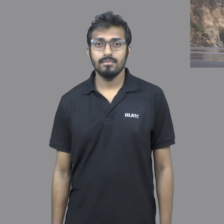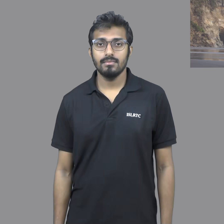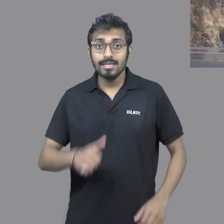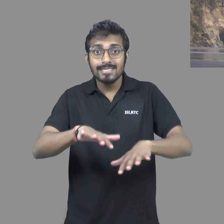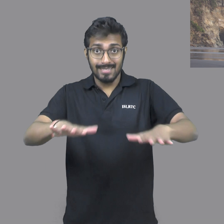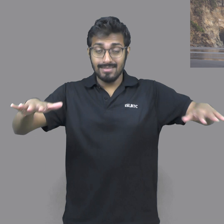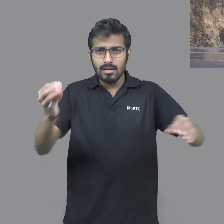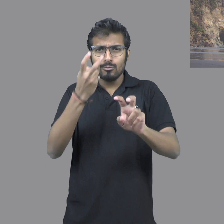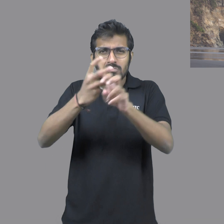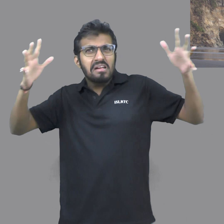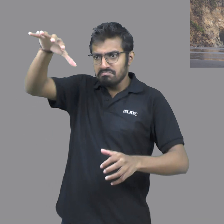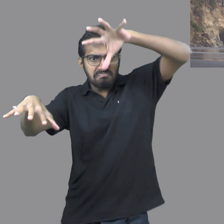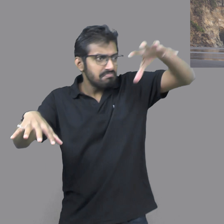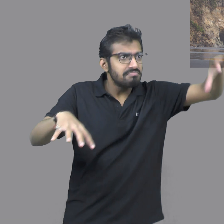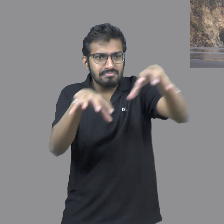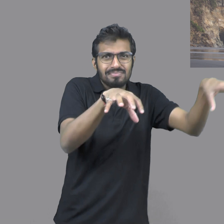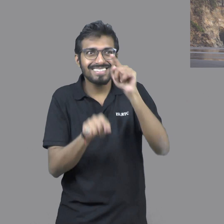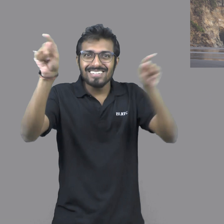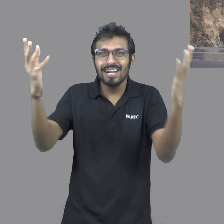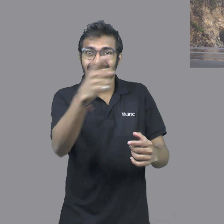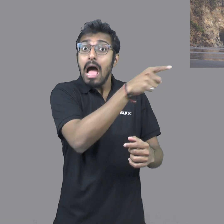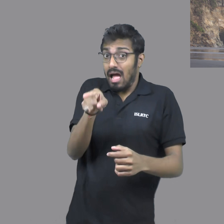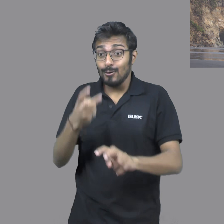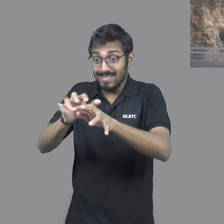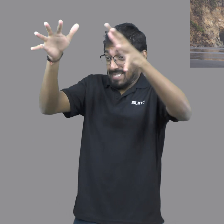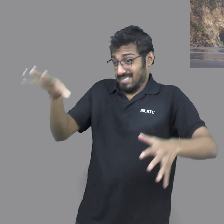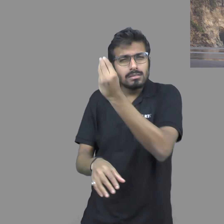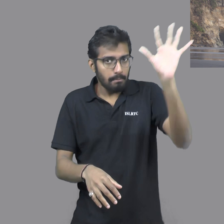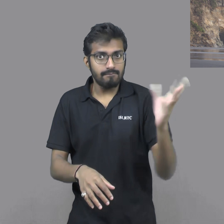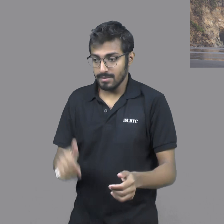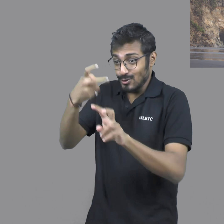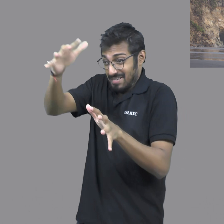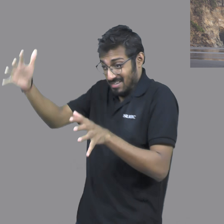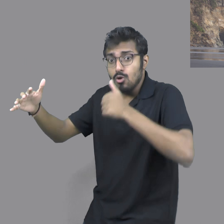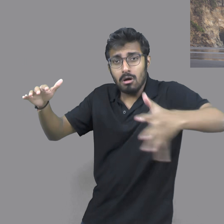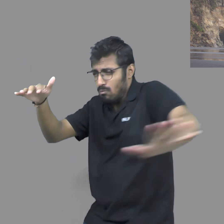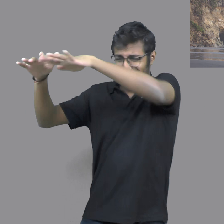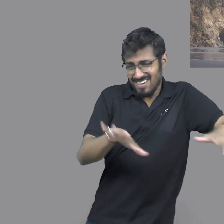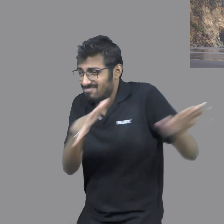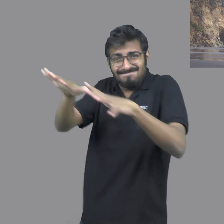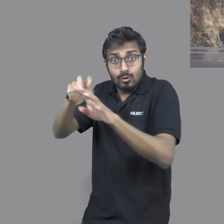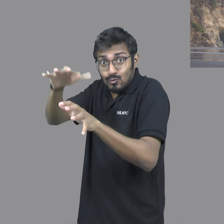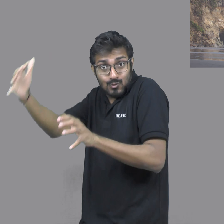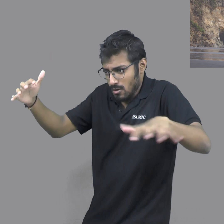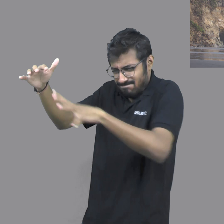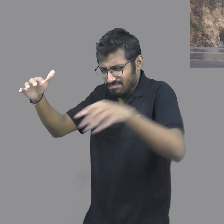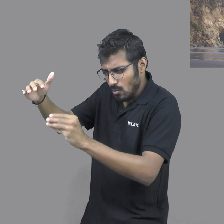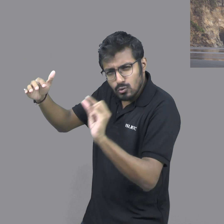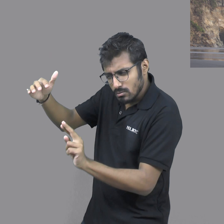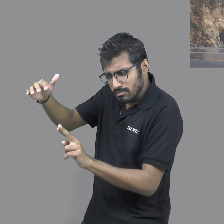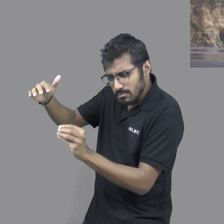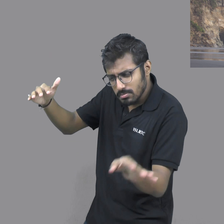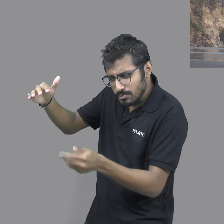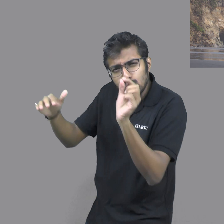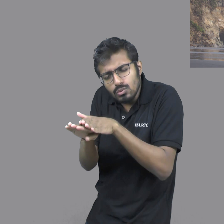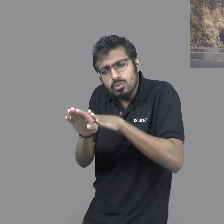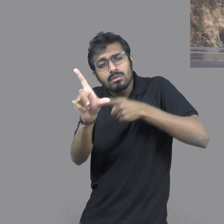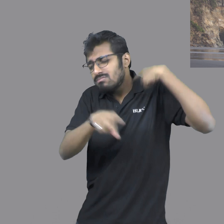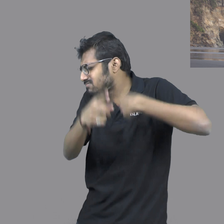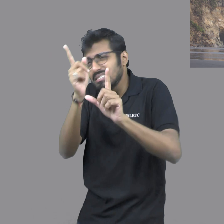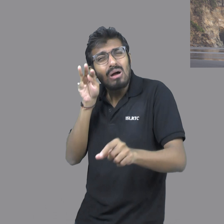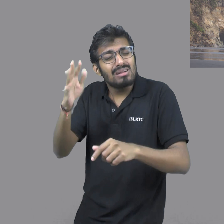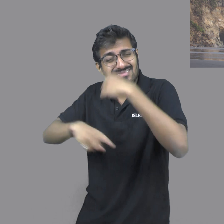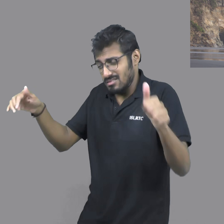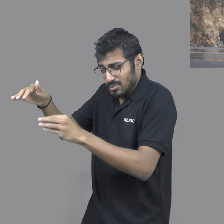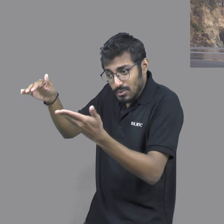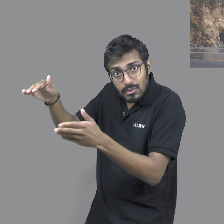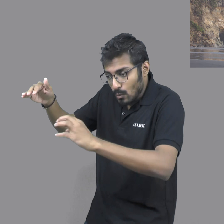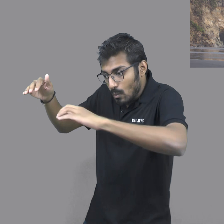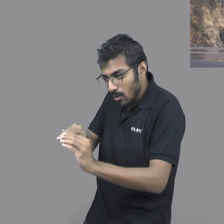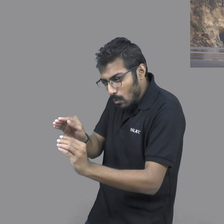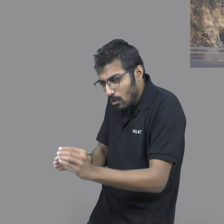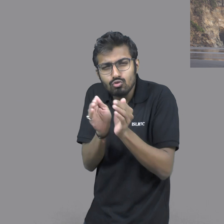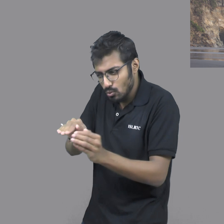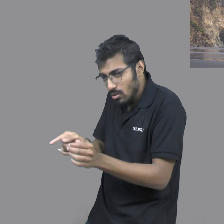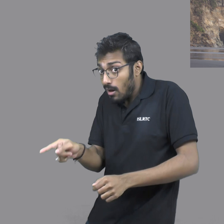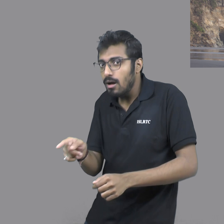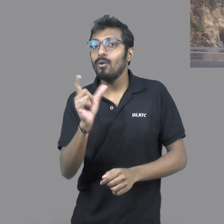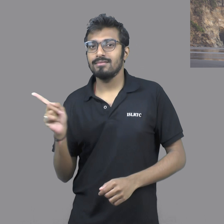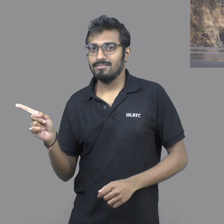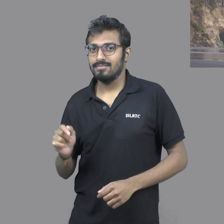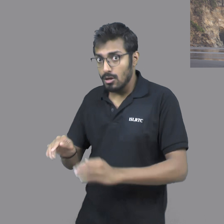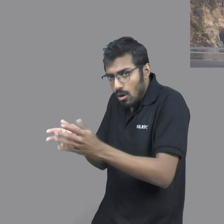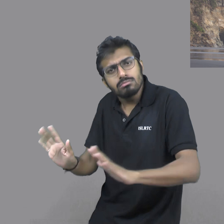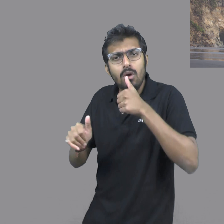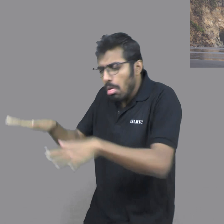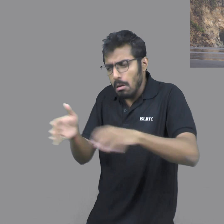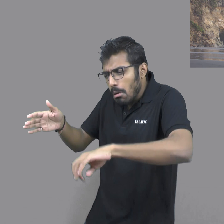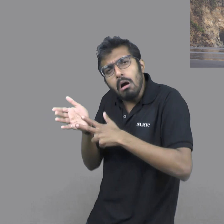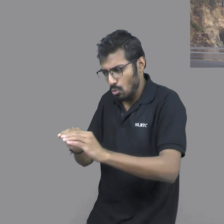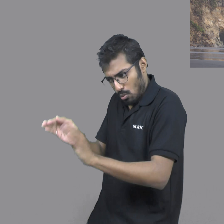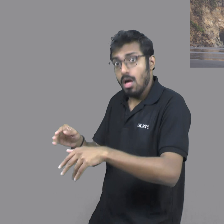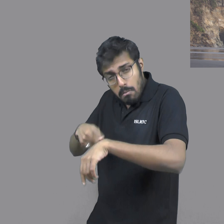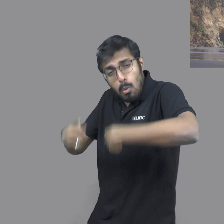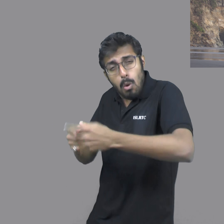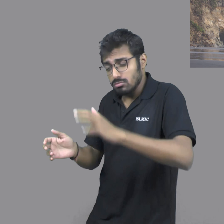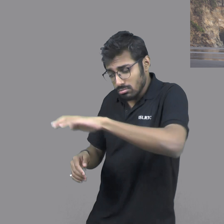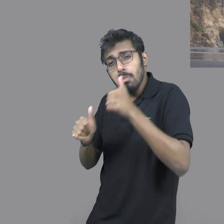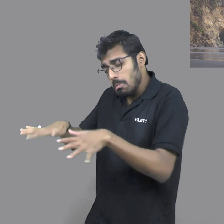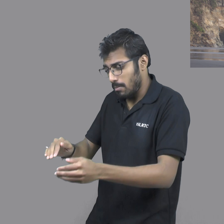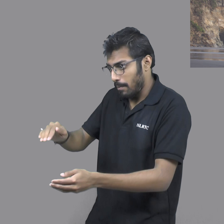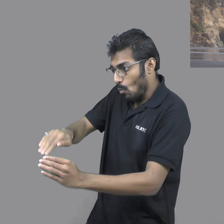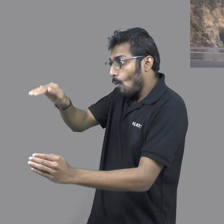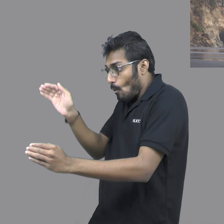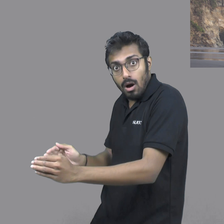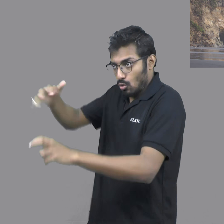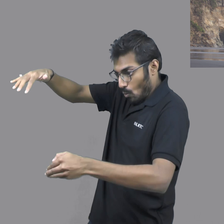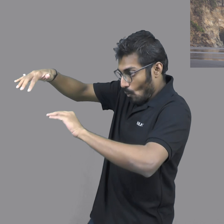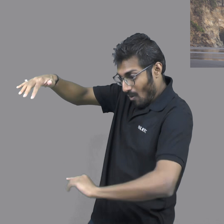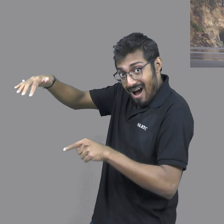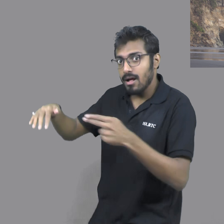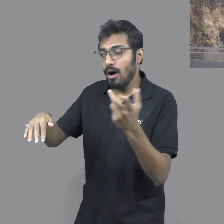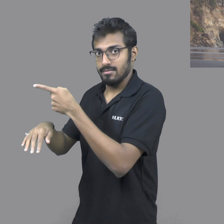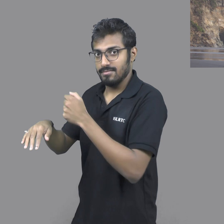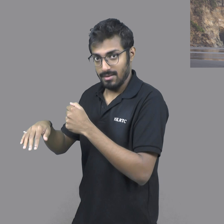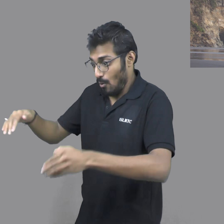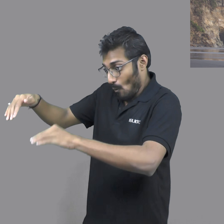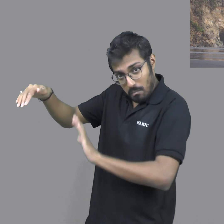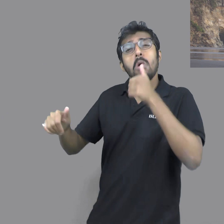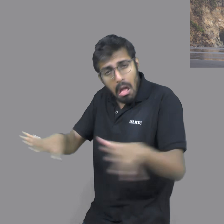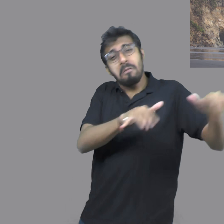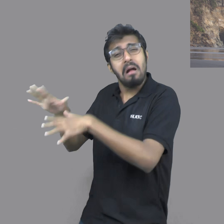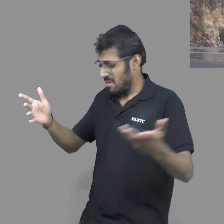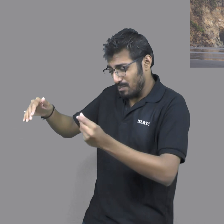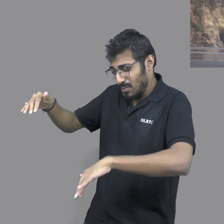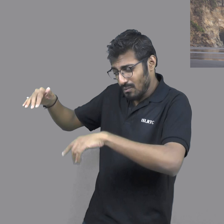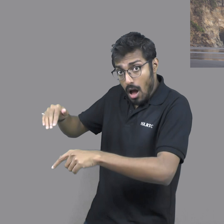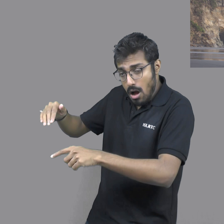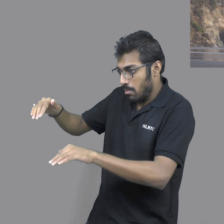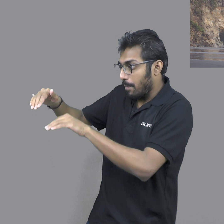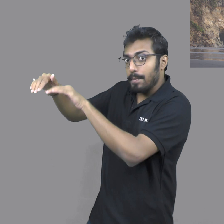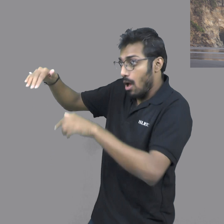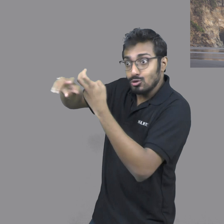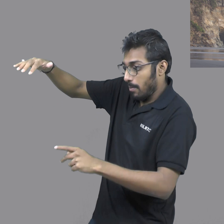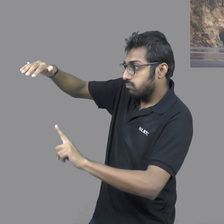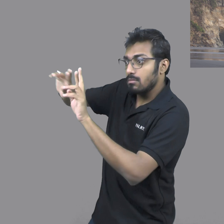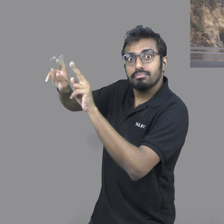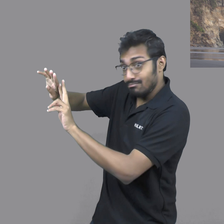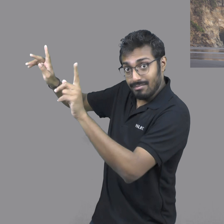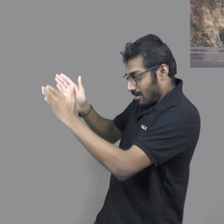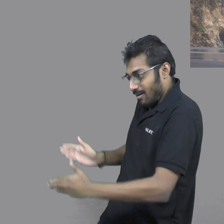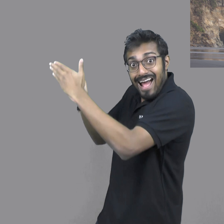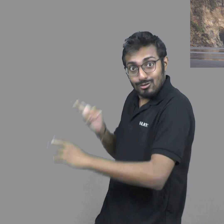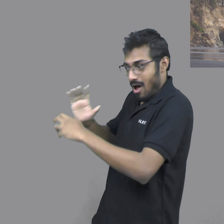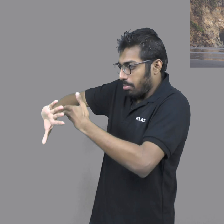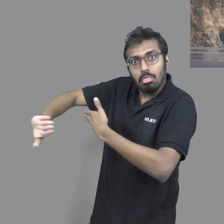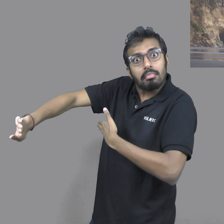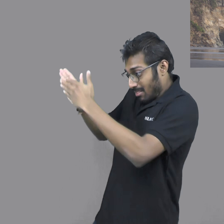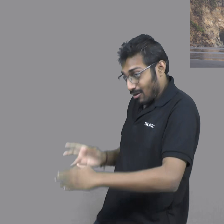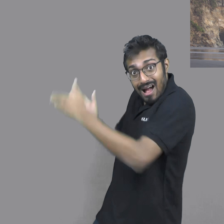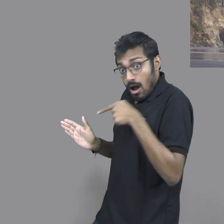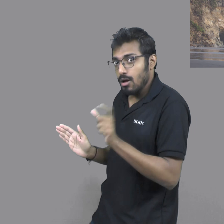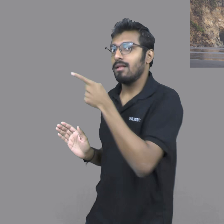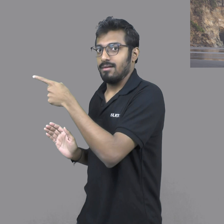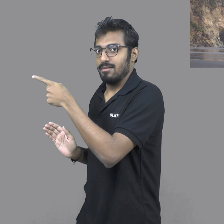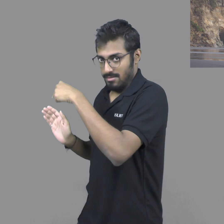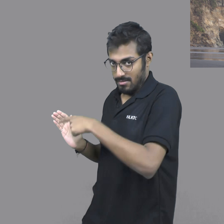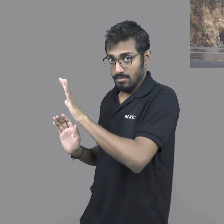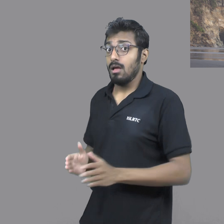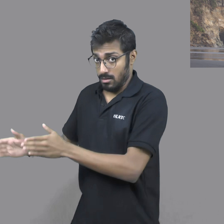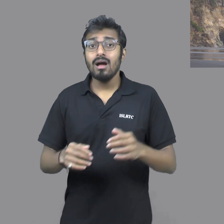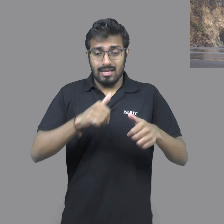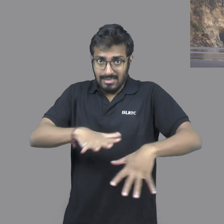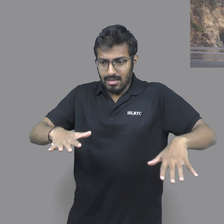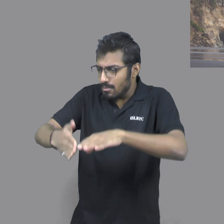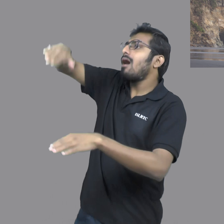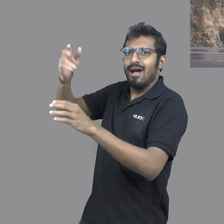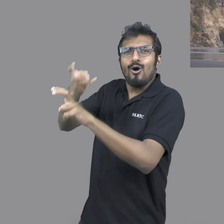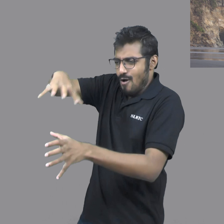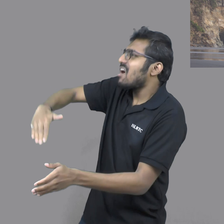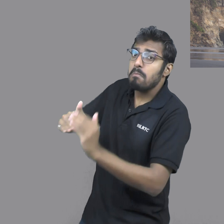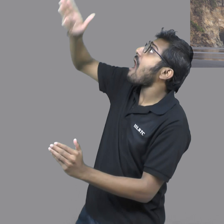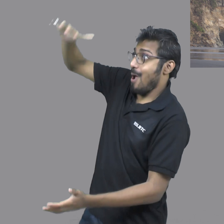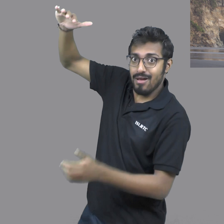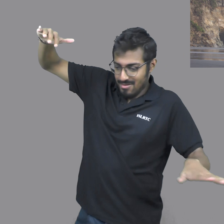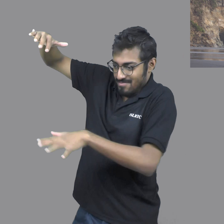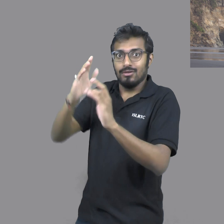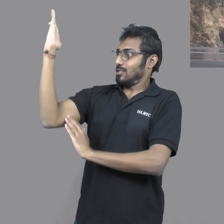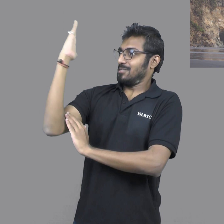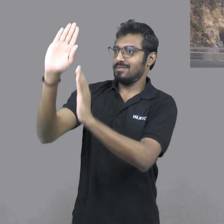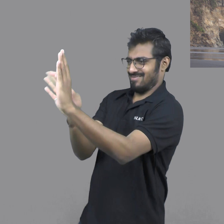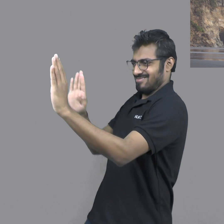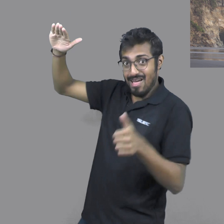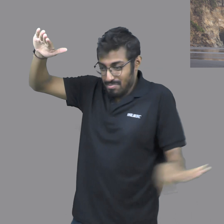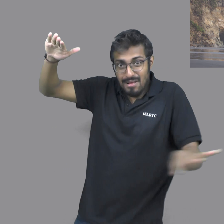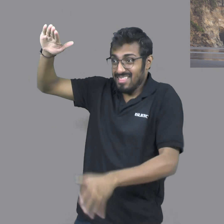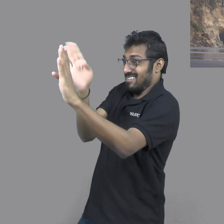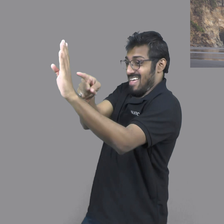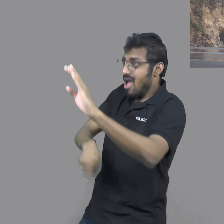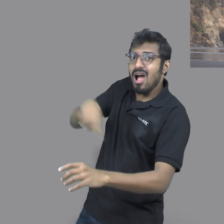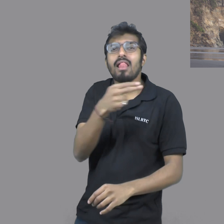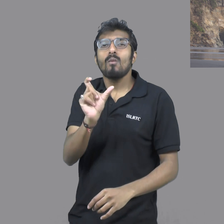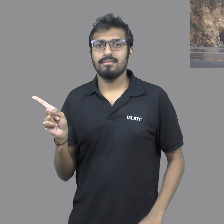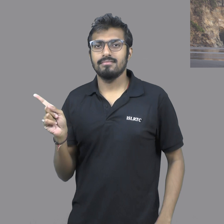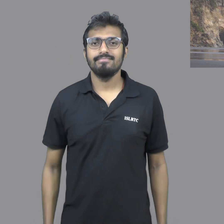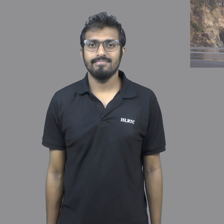Sea Cave Sea Arch Stack and Sea Cliff